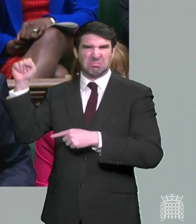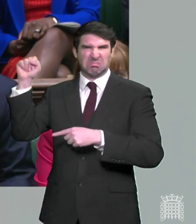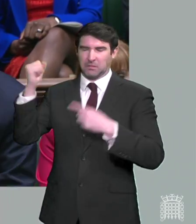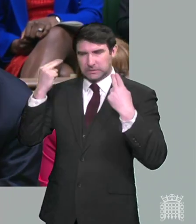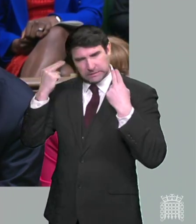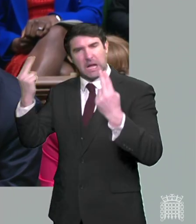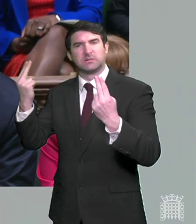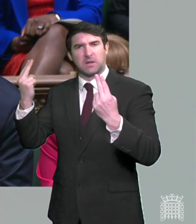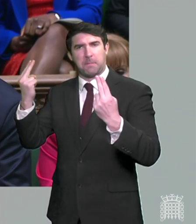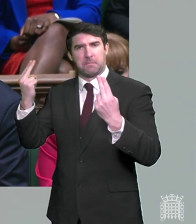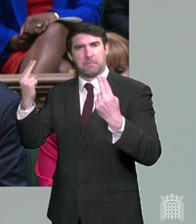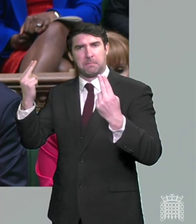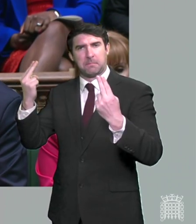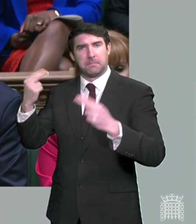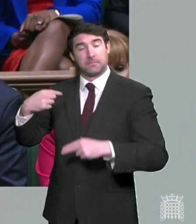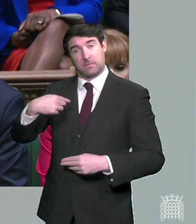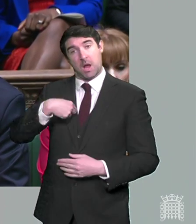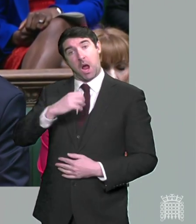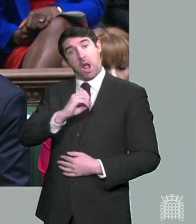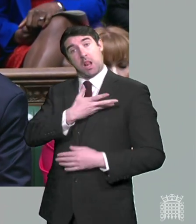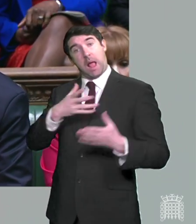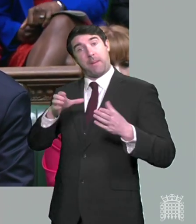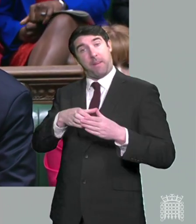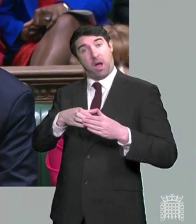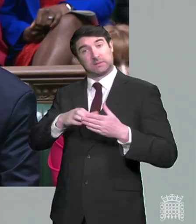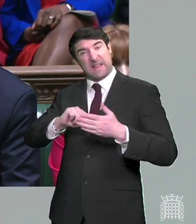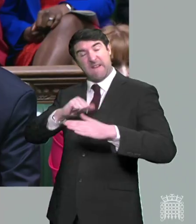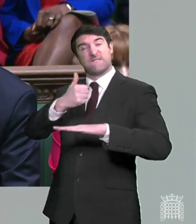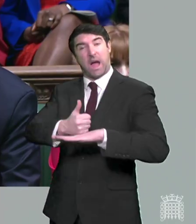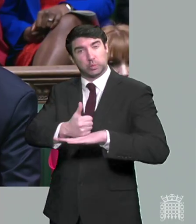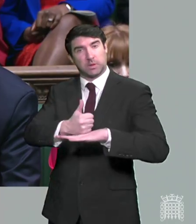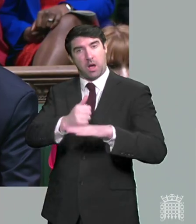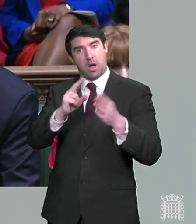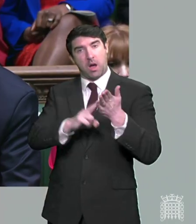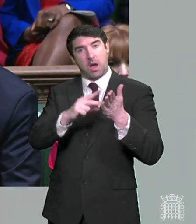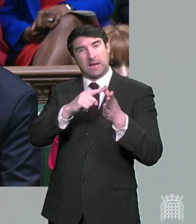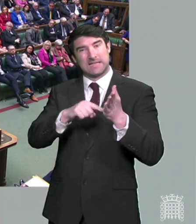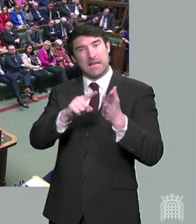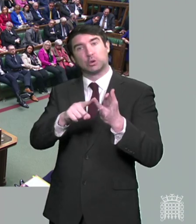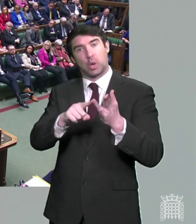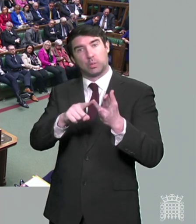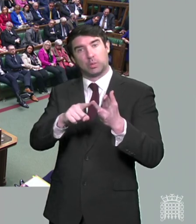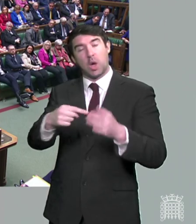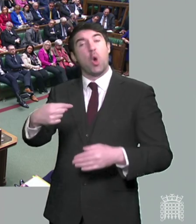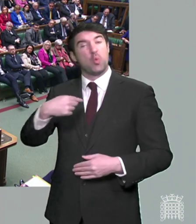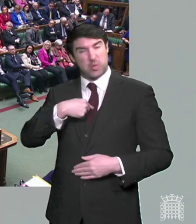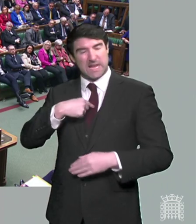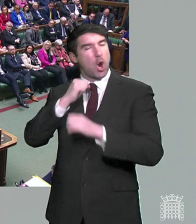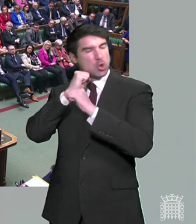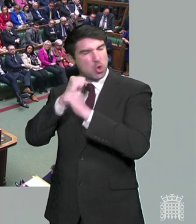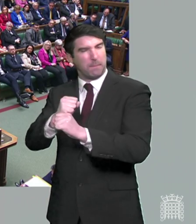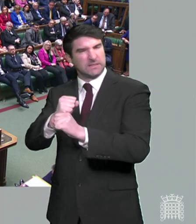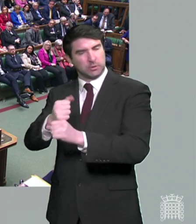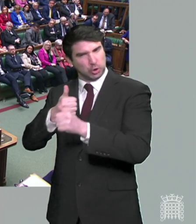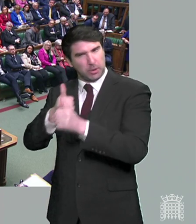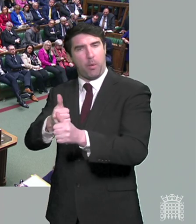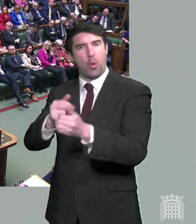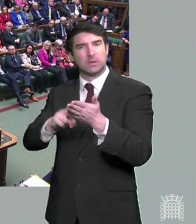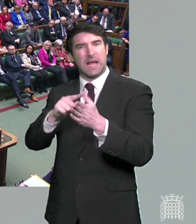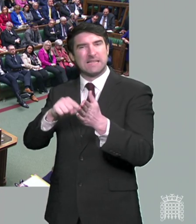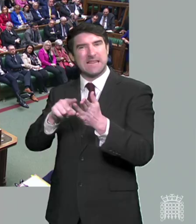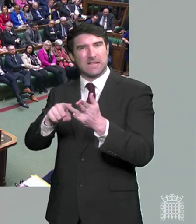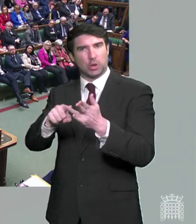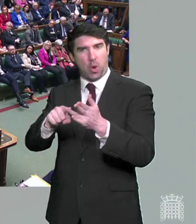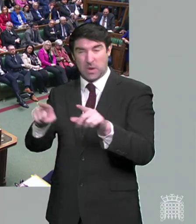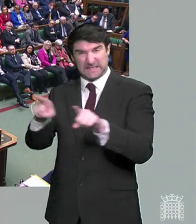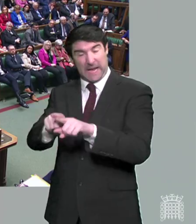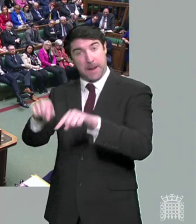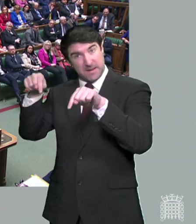That is why the Labour party helped to found NATO and why our commitment to NATO is as unshakeable today as it was back then.